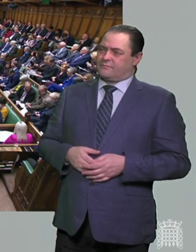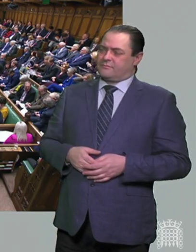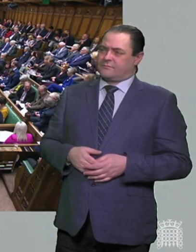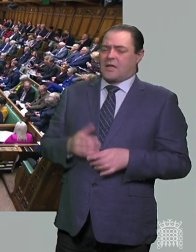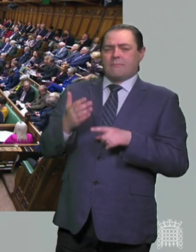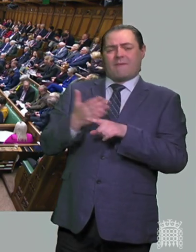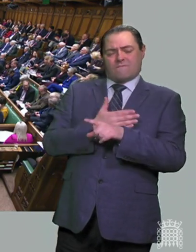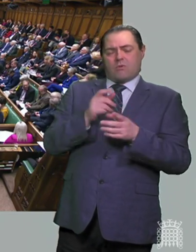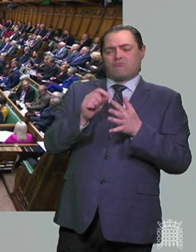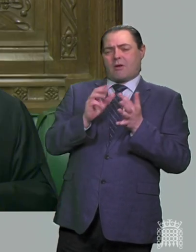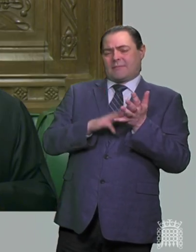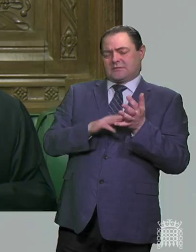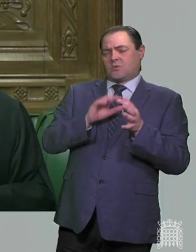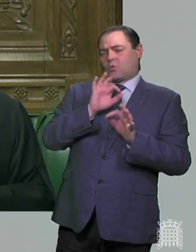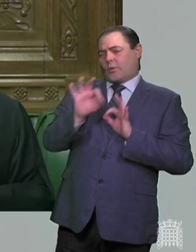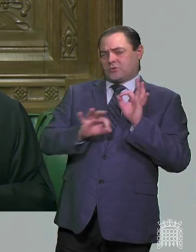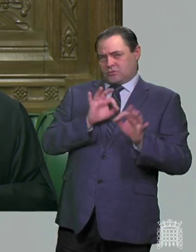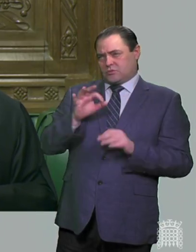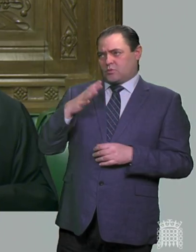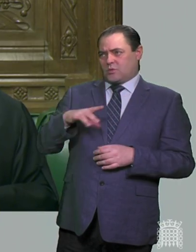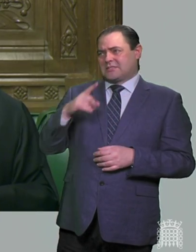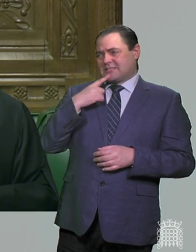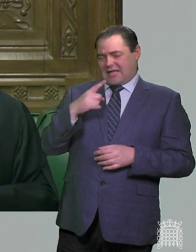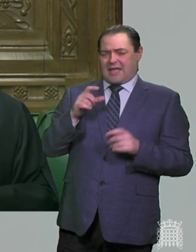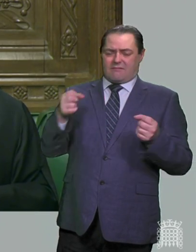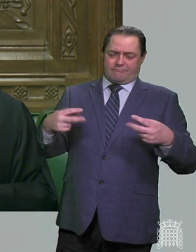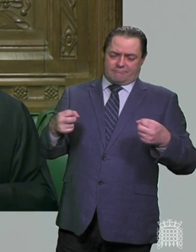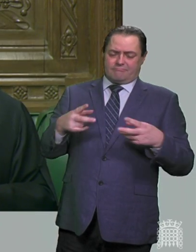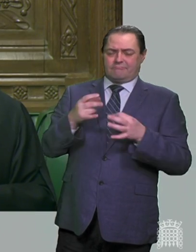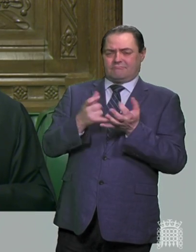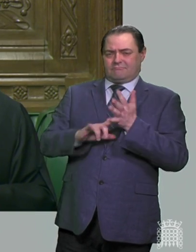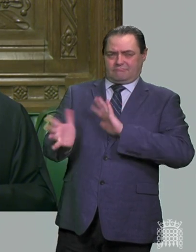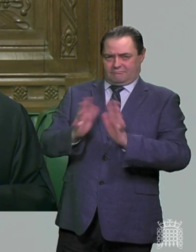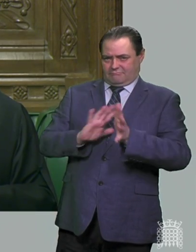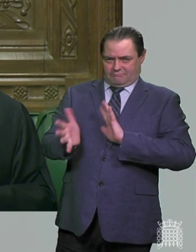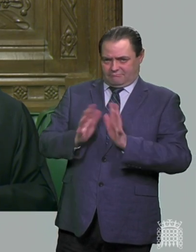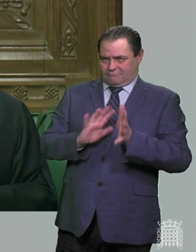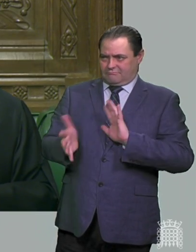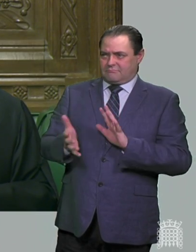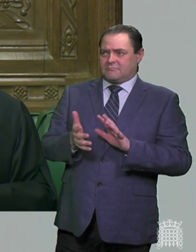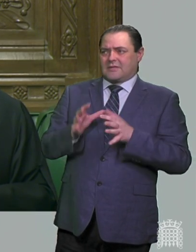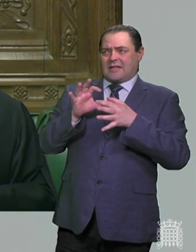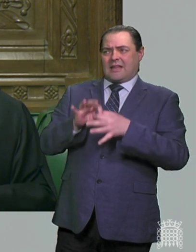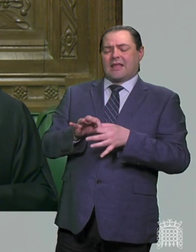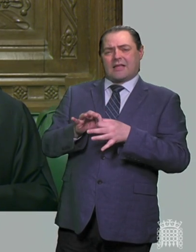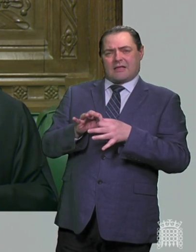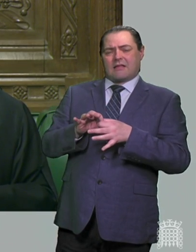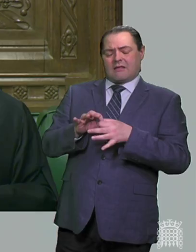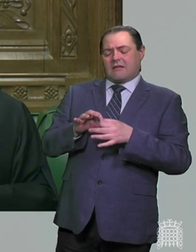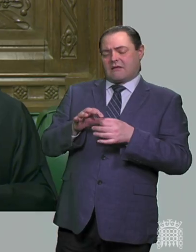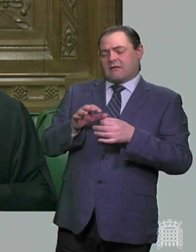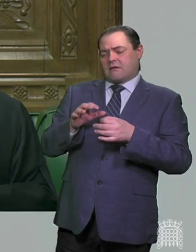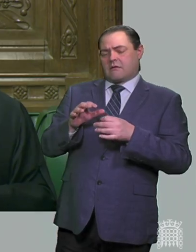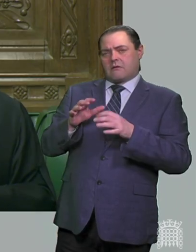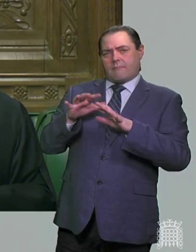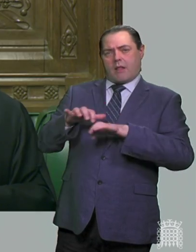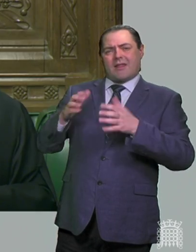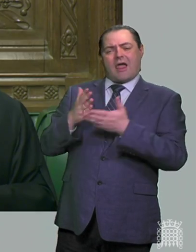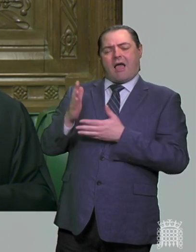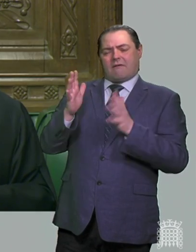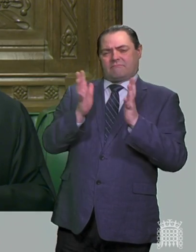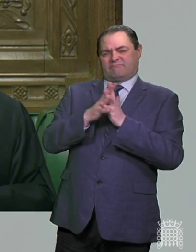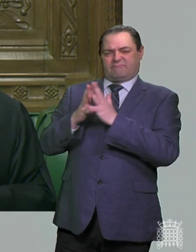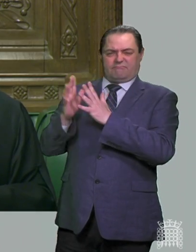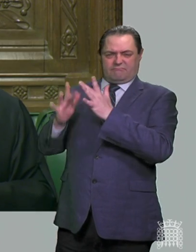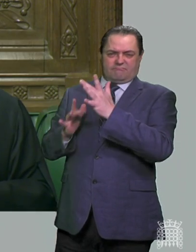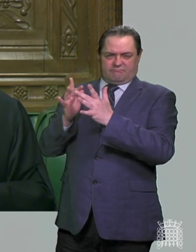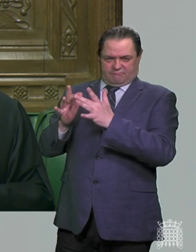Before we come to Prime Minister’s questions, I point out that live subtitles and a British Sign Language interpretation of proceedings are available to watch on parliamentlive.tv.